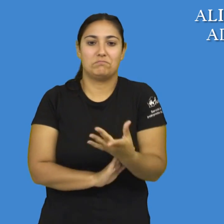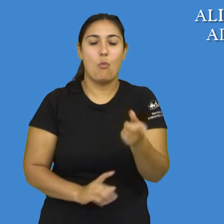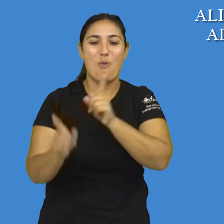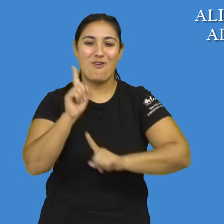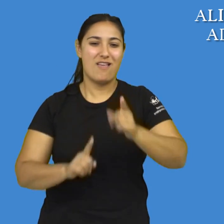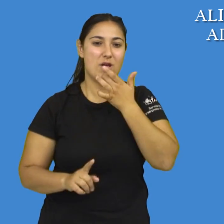problema